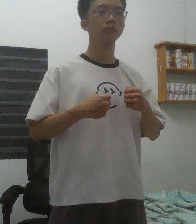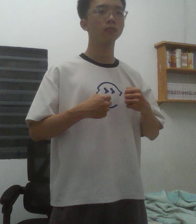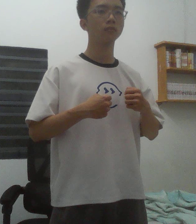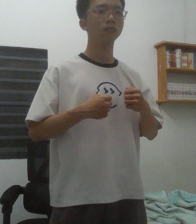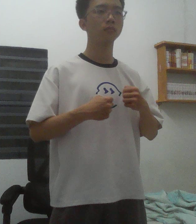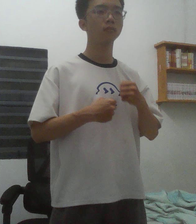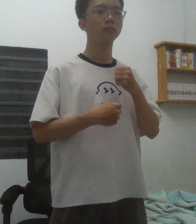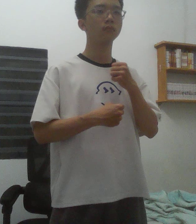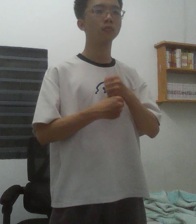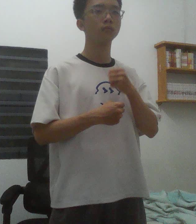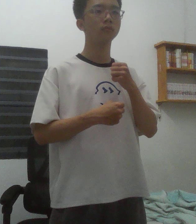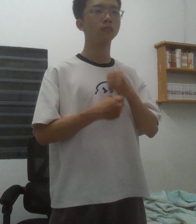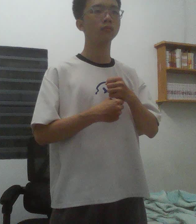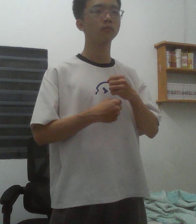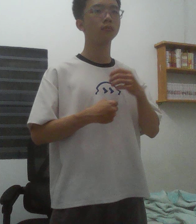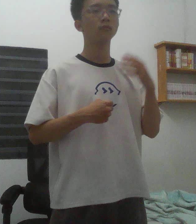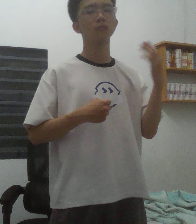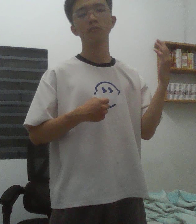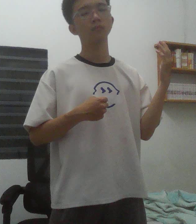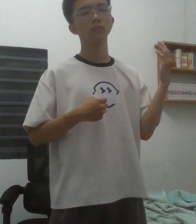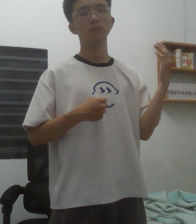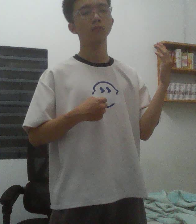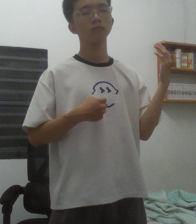that nghiep